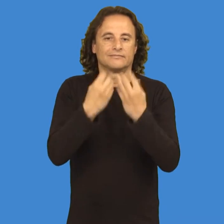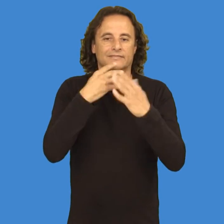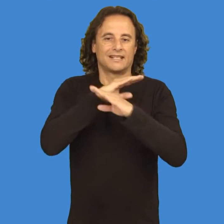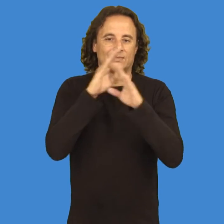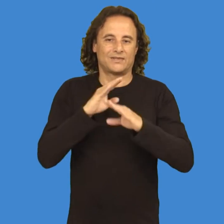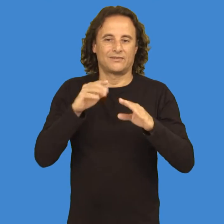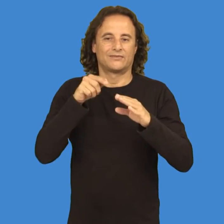resultado